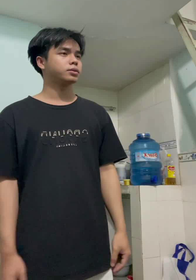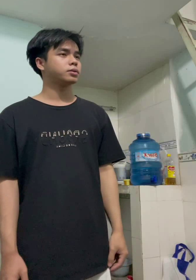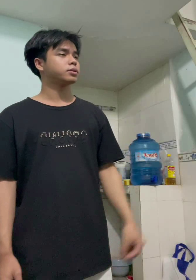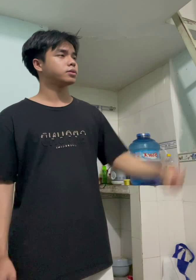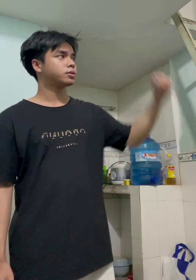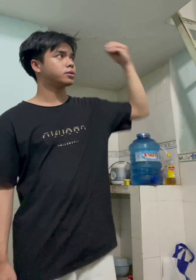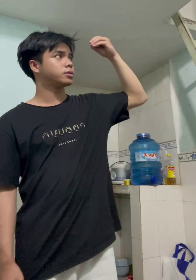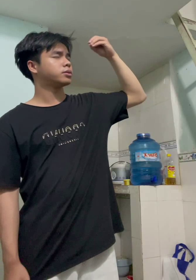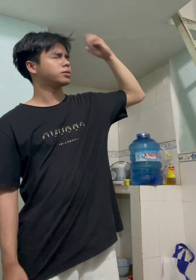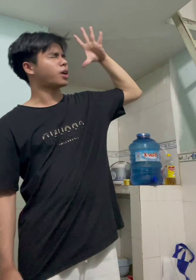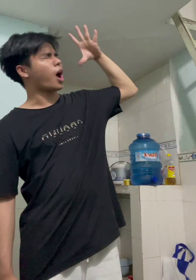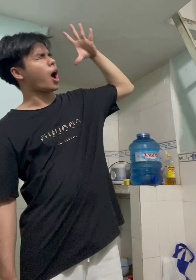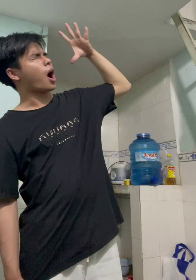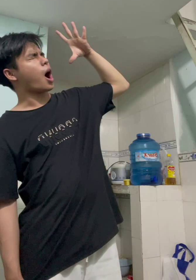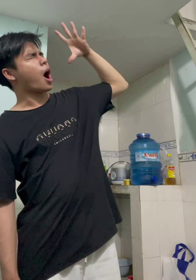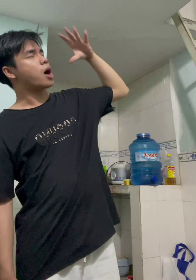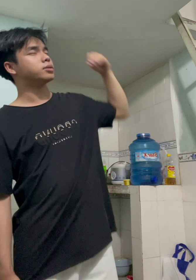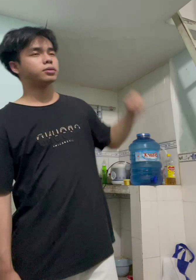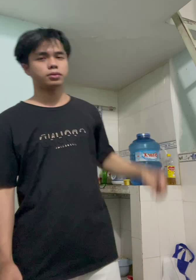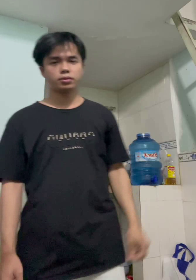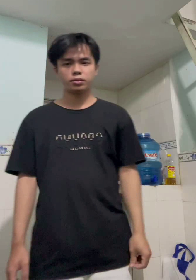troi nang